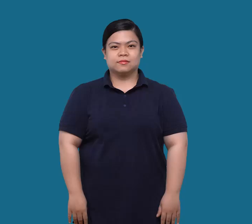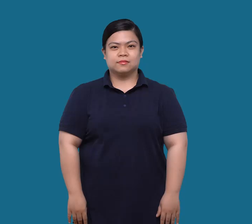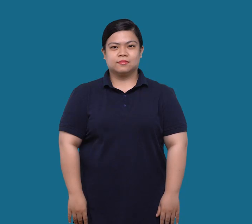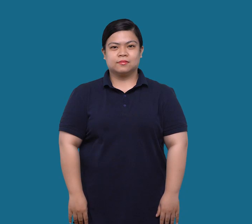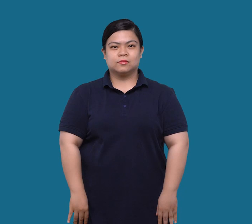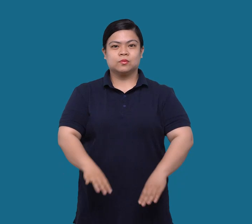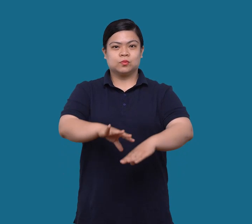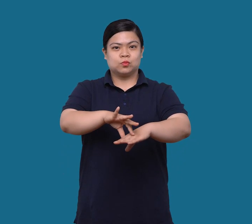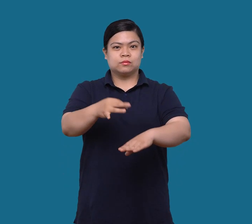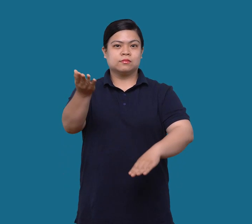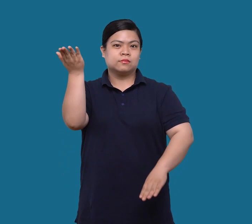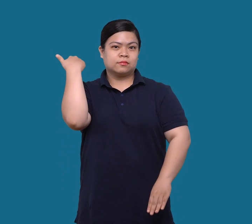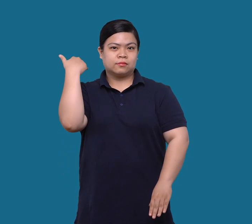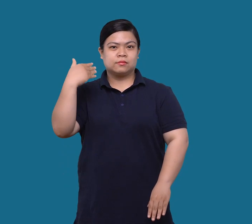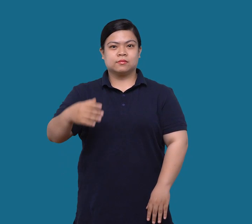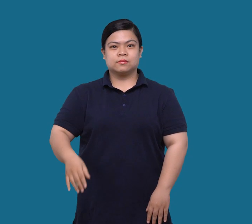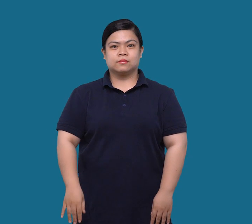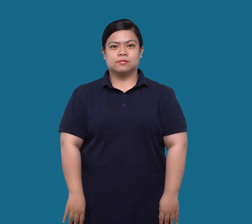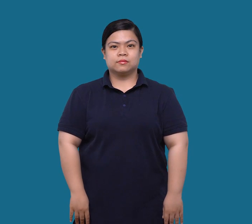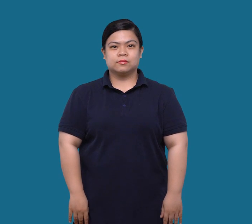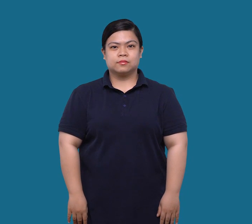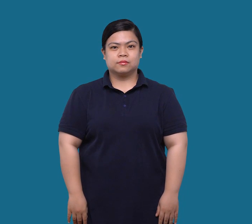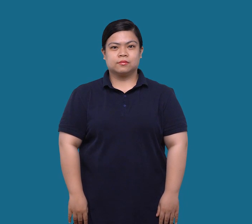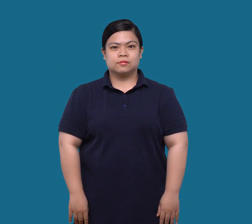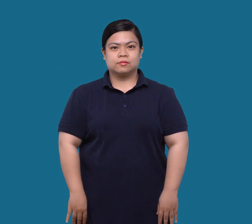tuần trước